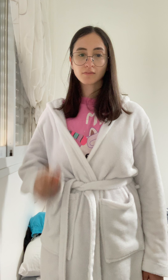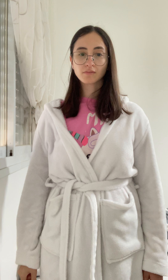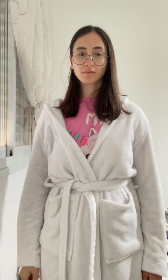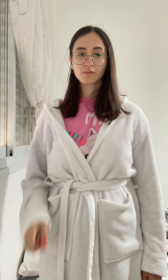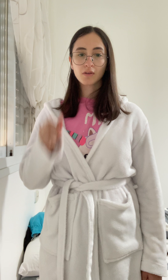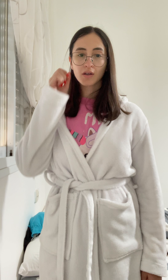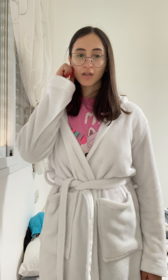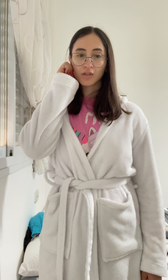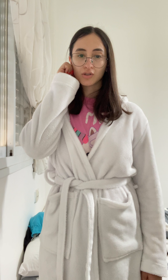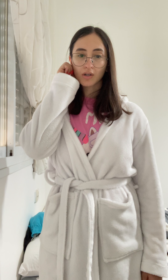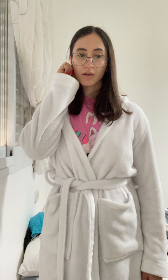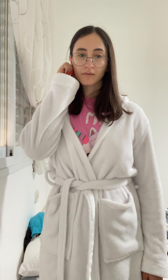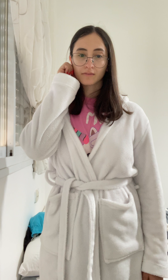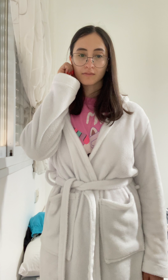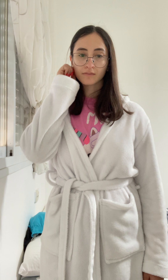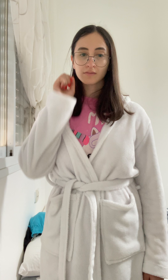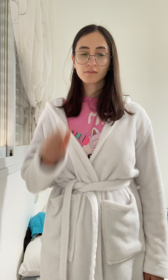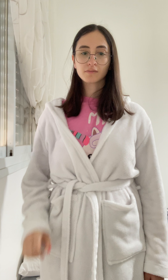אישה